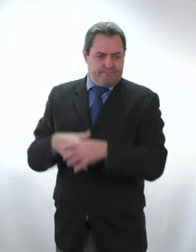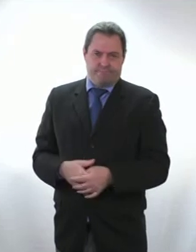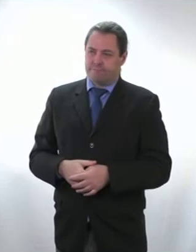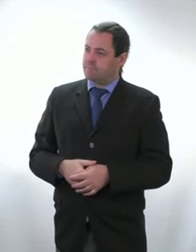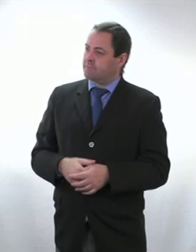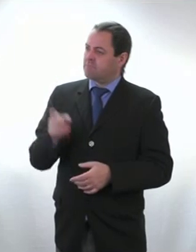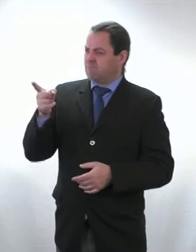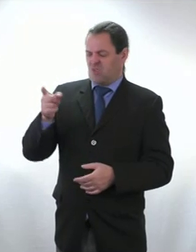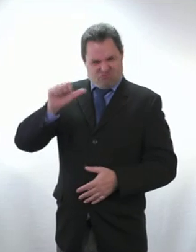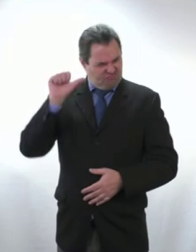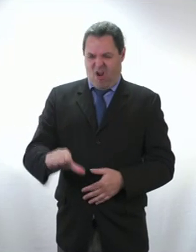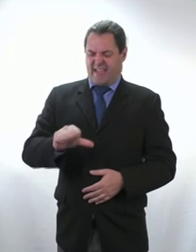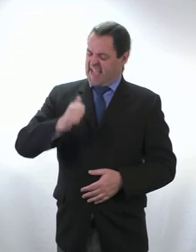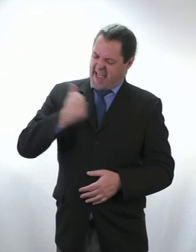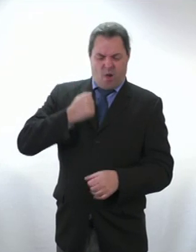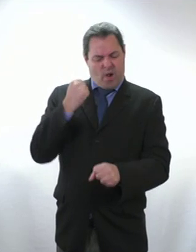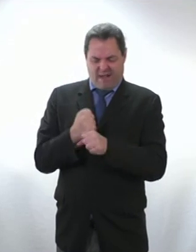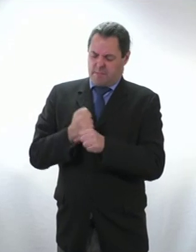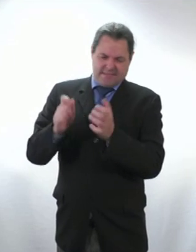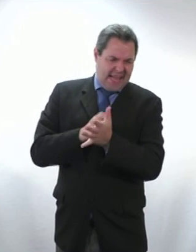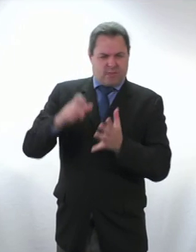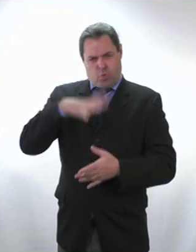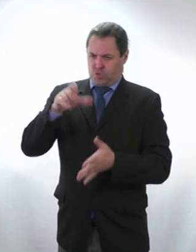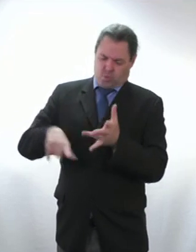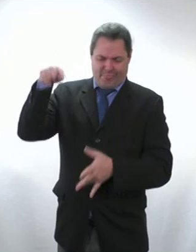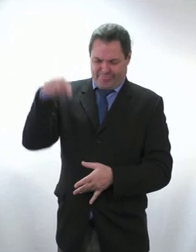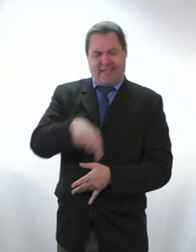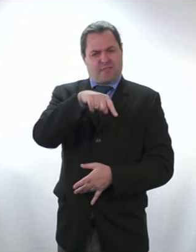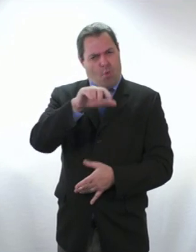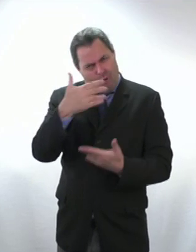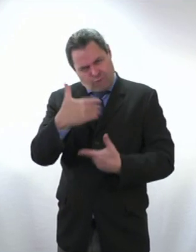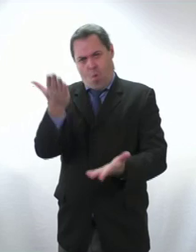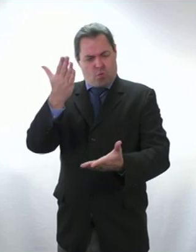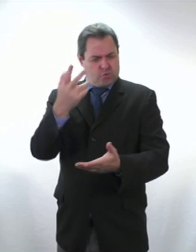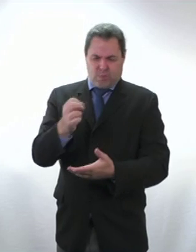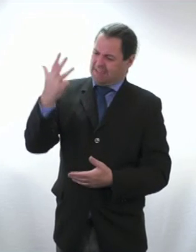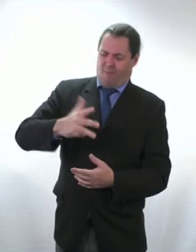That is exactly what this Government were elected to do in 2019.